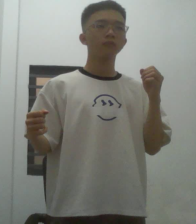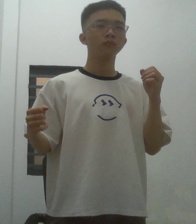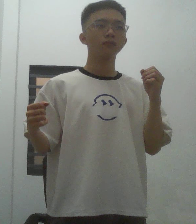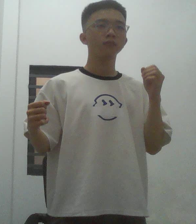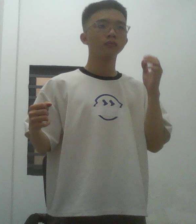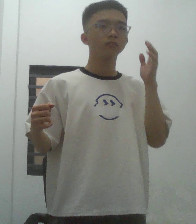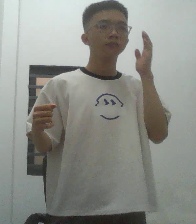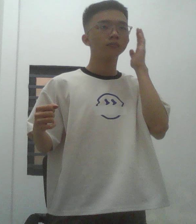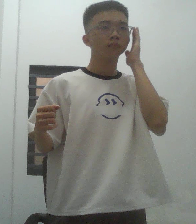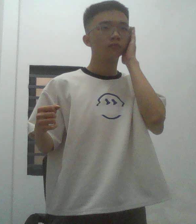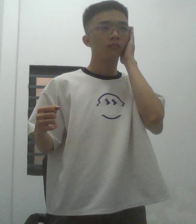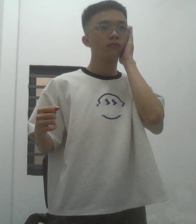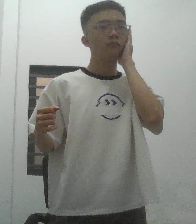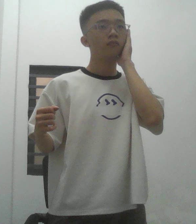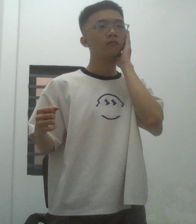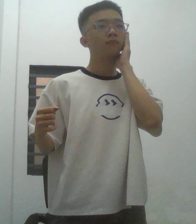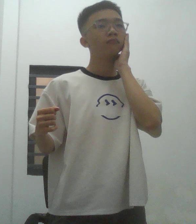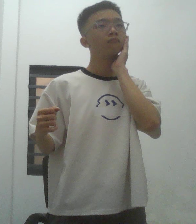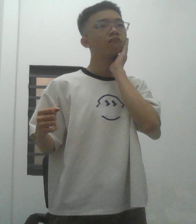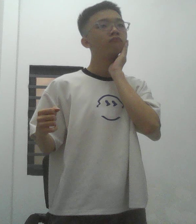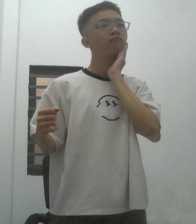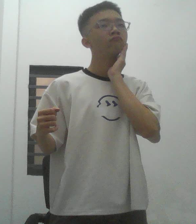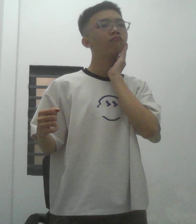dep